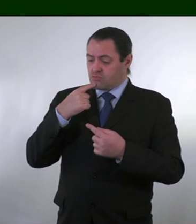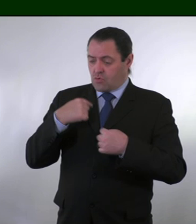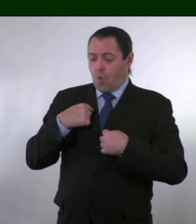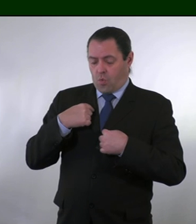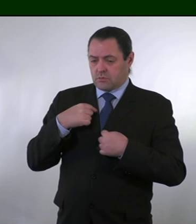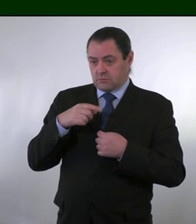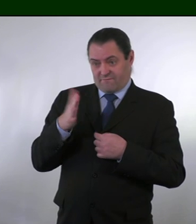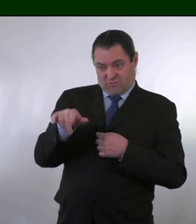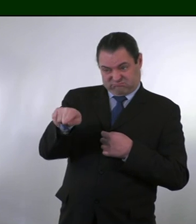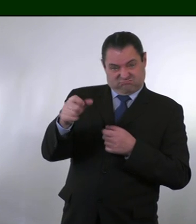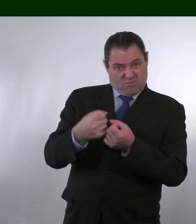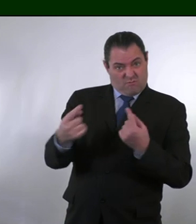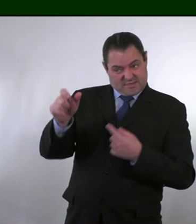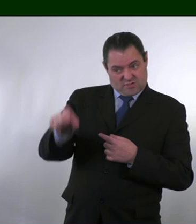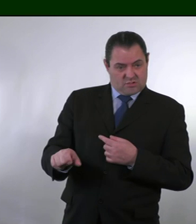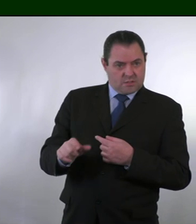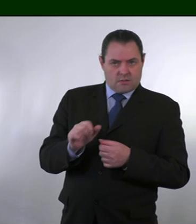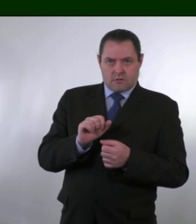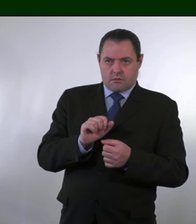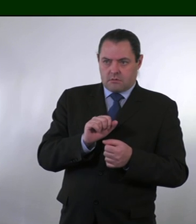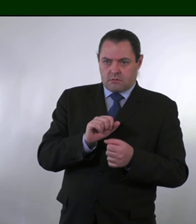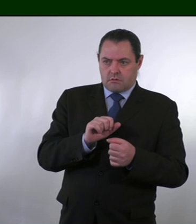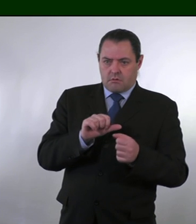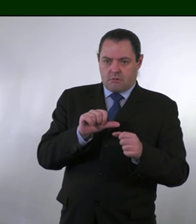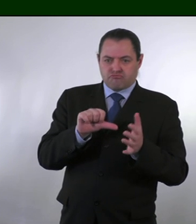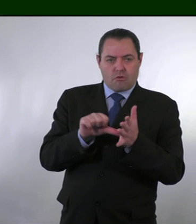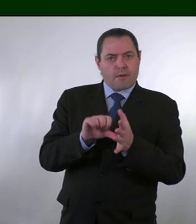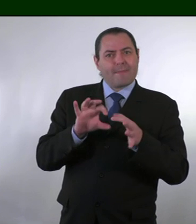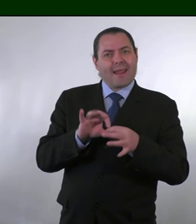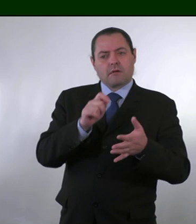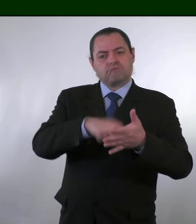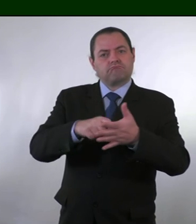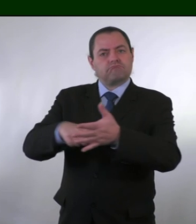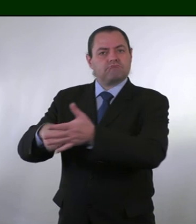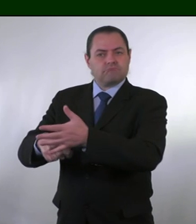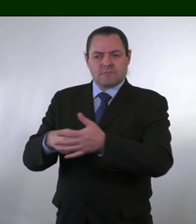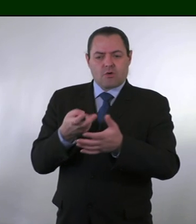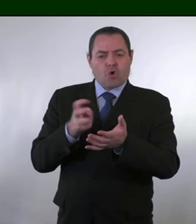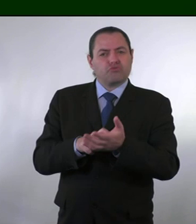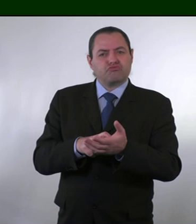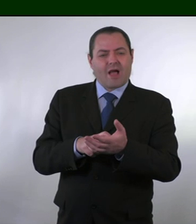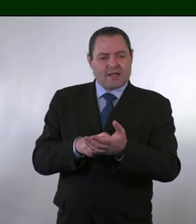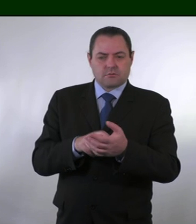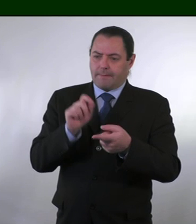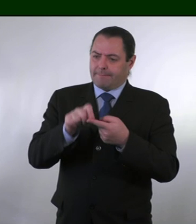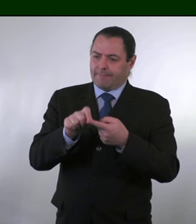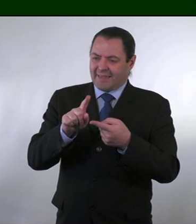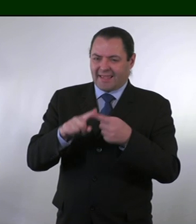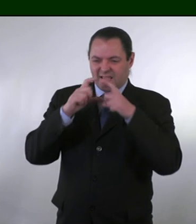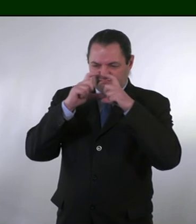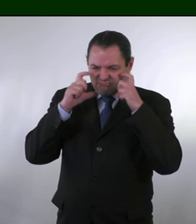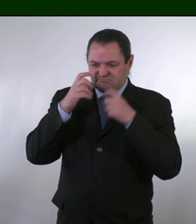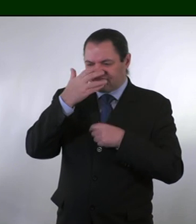and learned Gentleman to remove the blockages in our procurement process to get personal protective equipment.